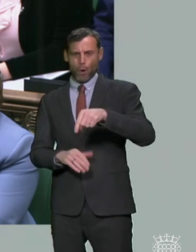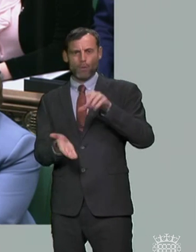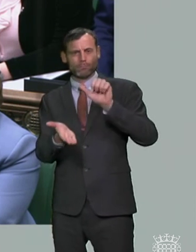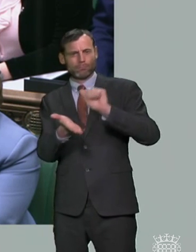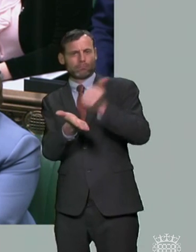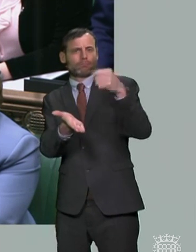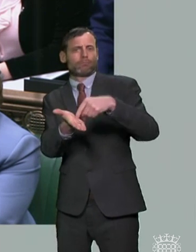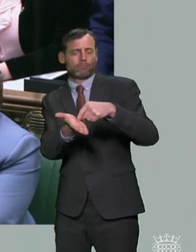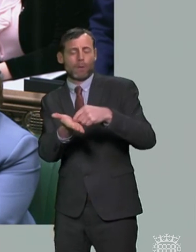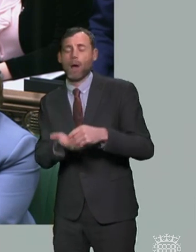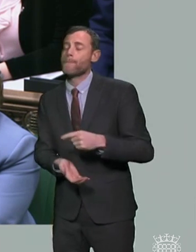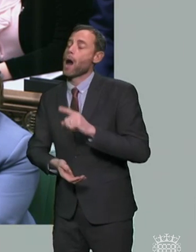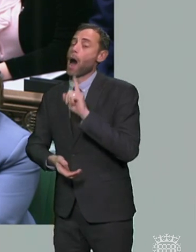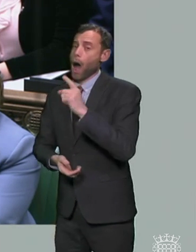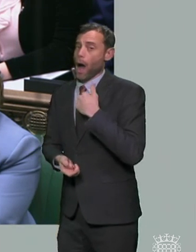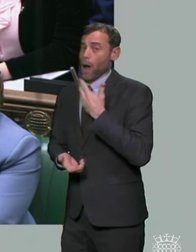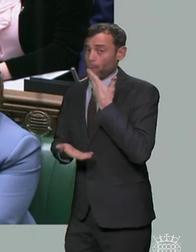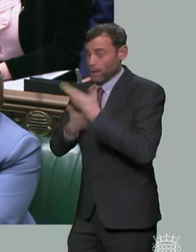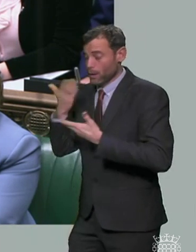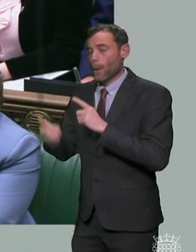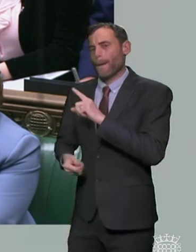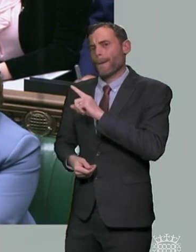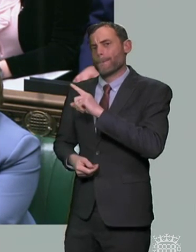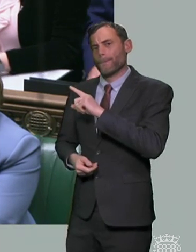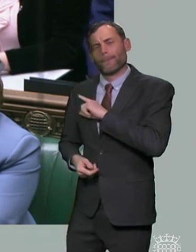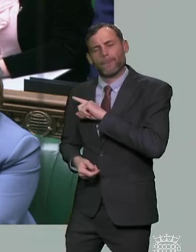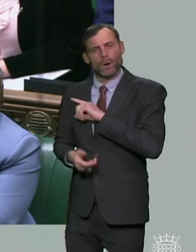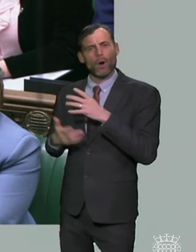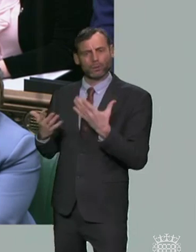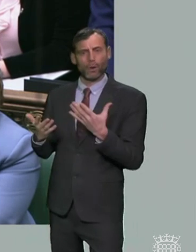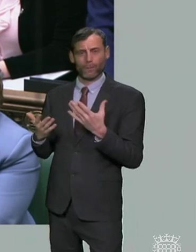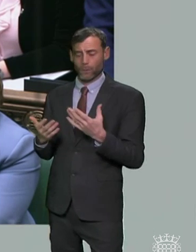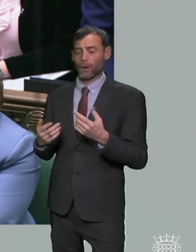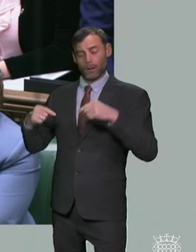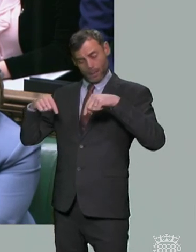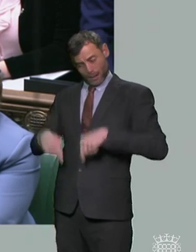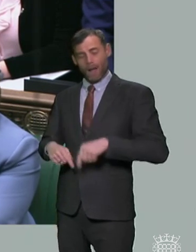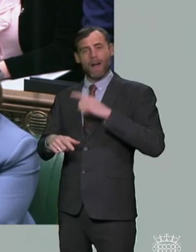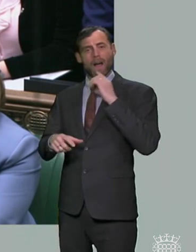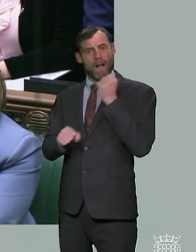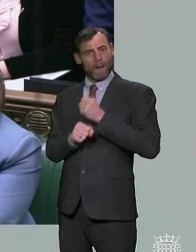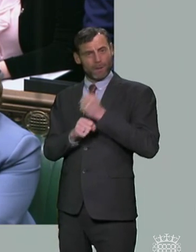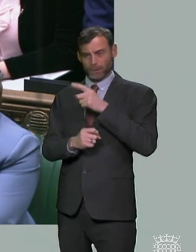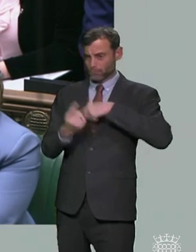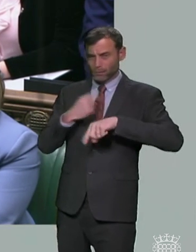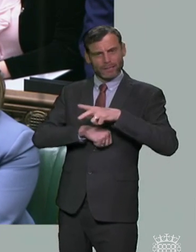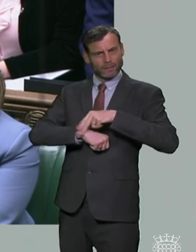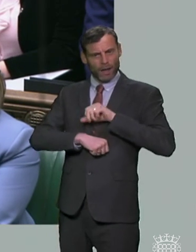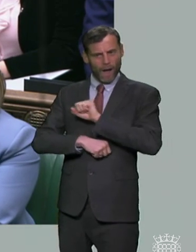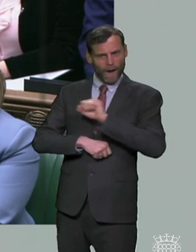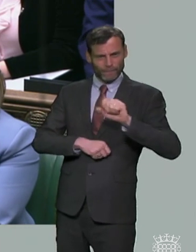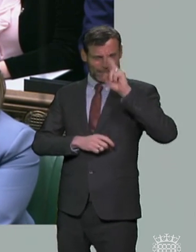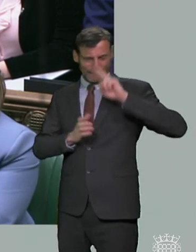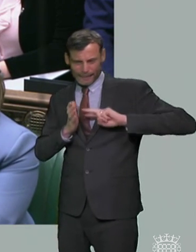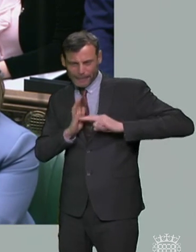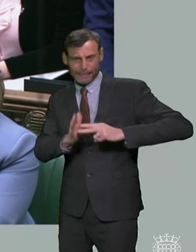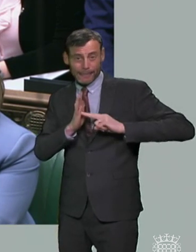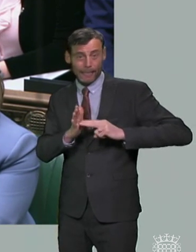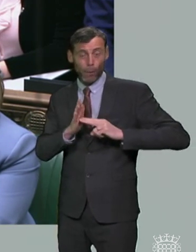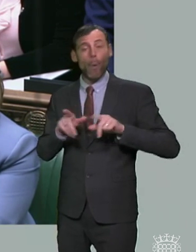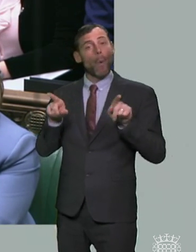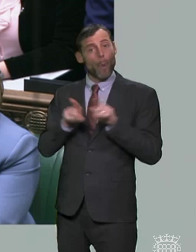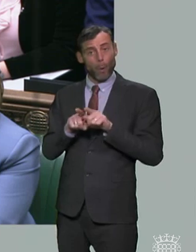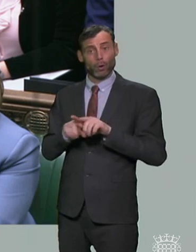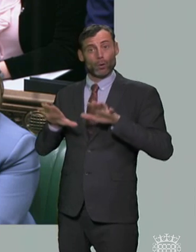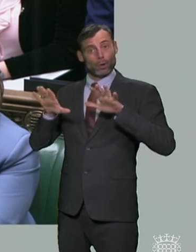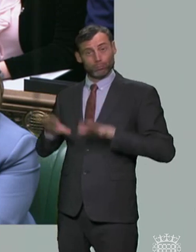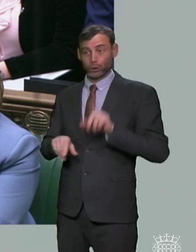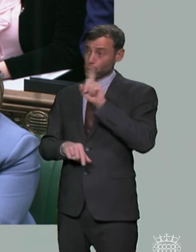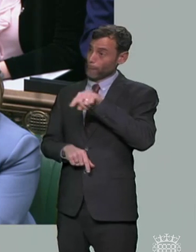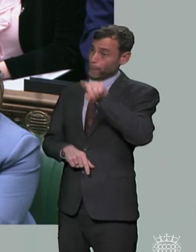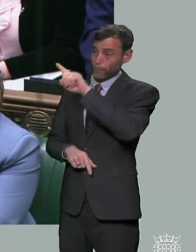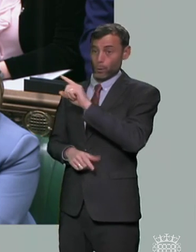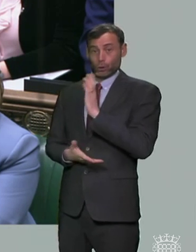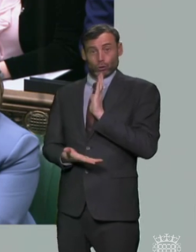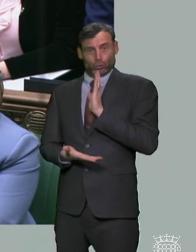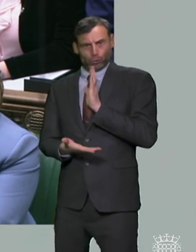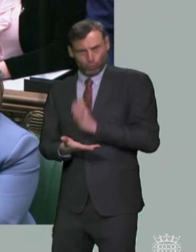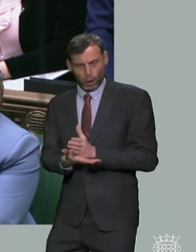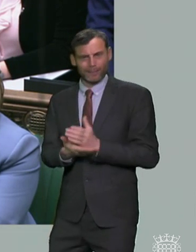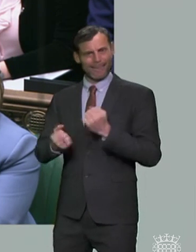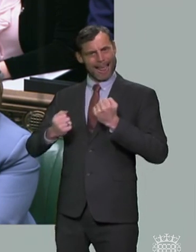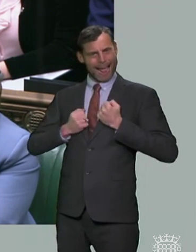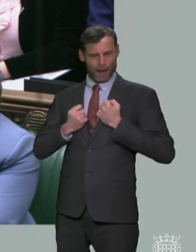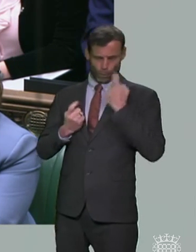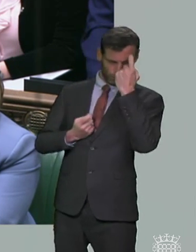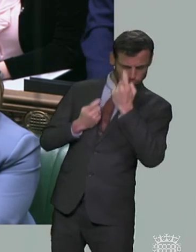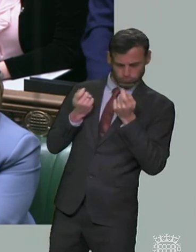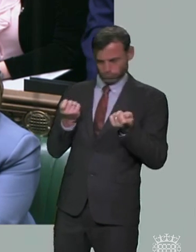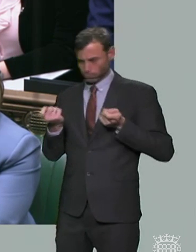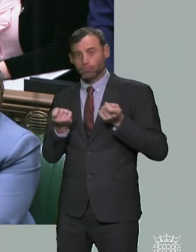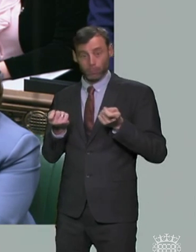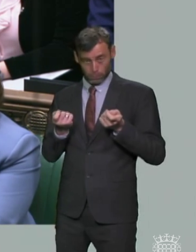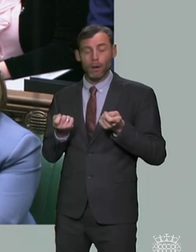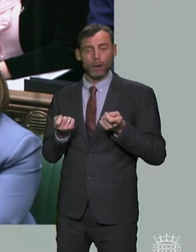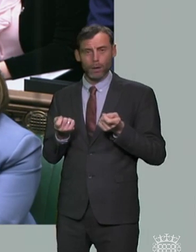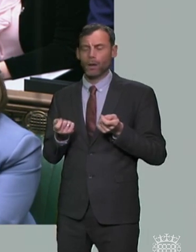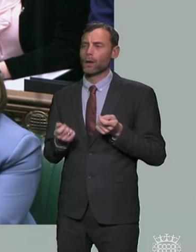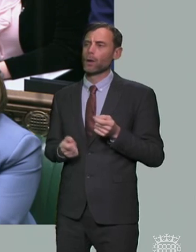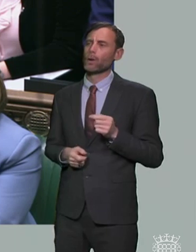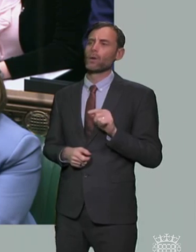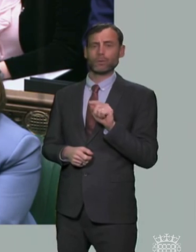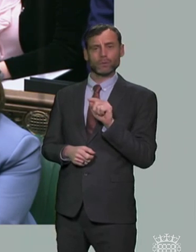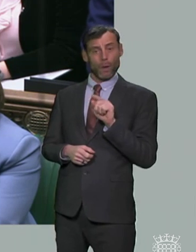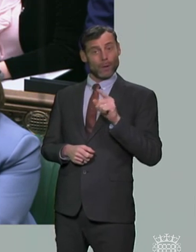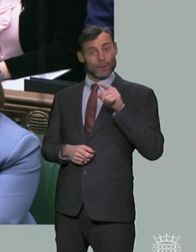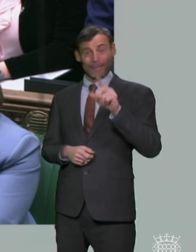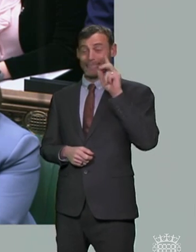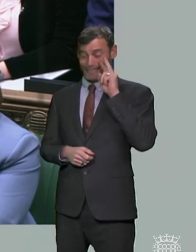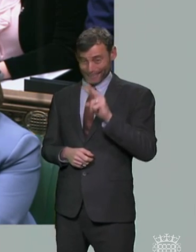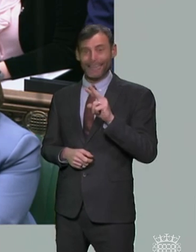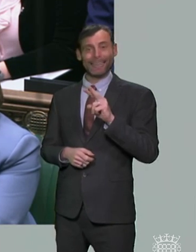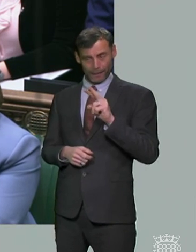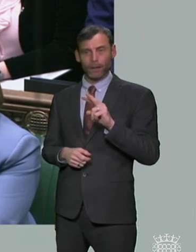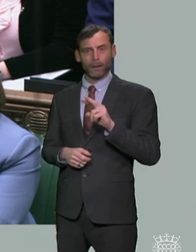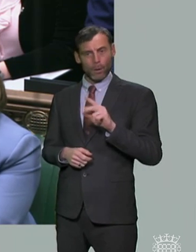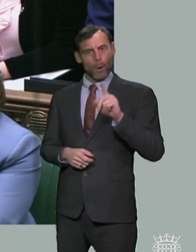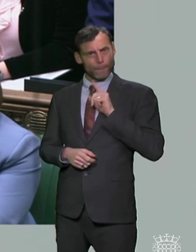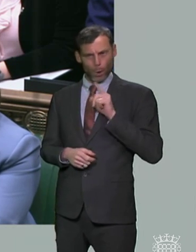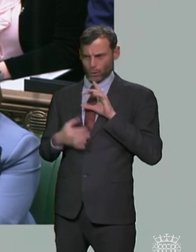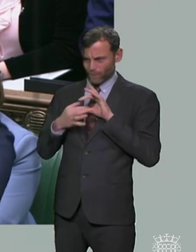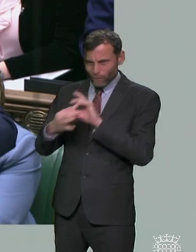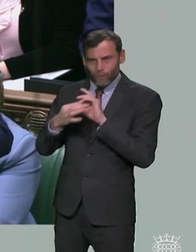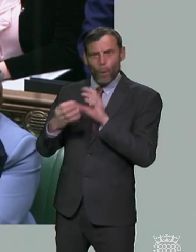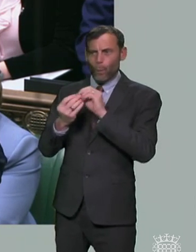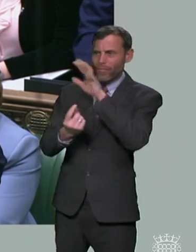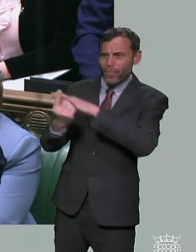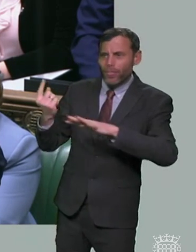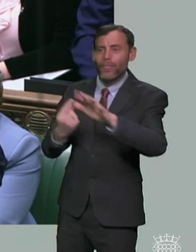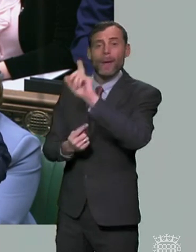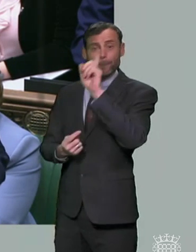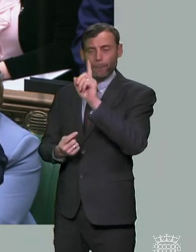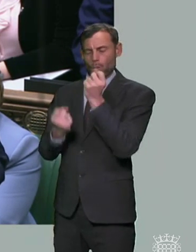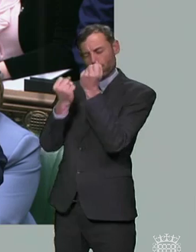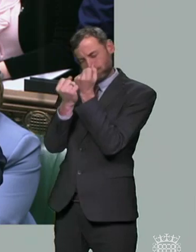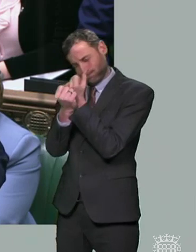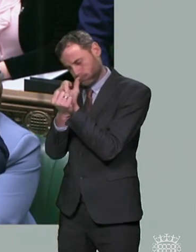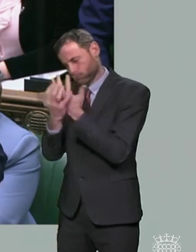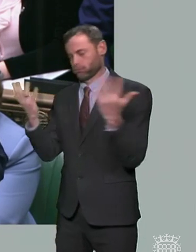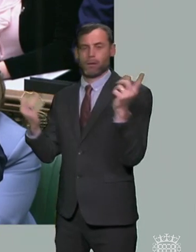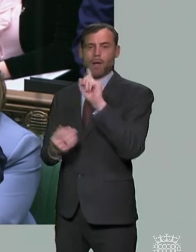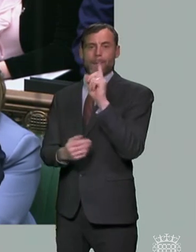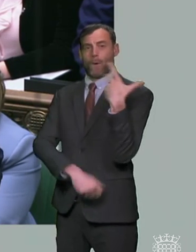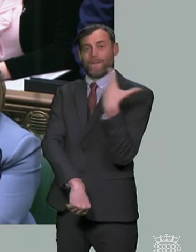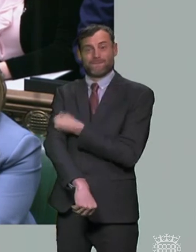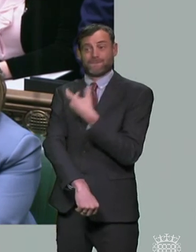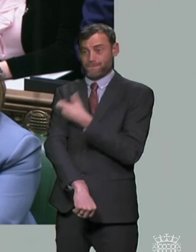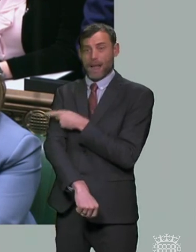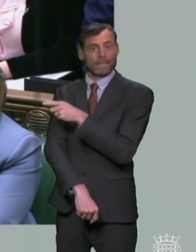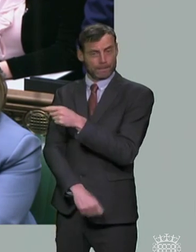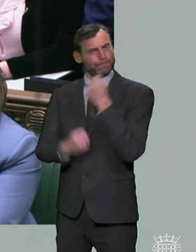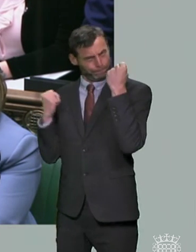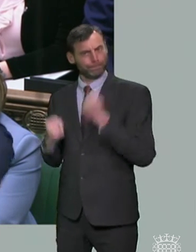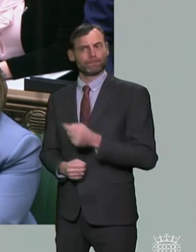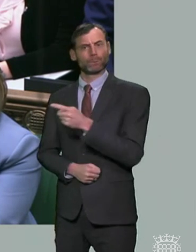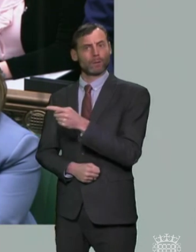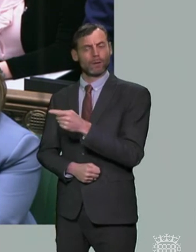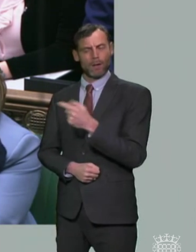What I can tell him is that because of the judgments that were taken in Downing Street, because of the willingness of the British people to put trust, by the way, in those judgments and to come forward in huge numbers to get vaccinated, which people did—and I thank them for it from the bottom of my heart—and because they